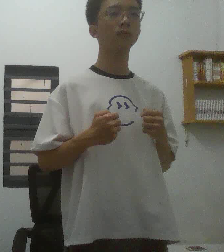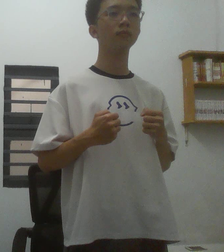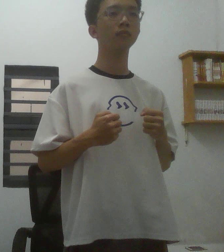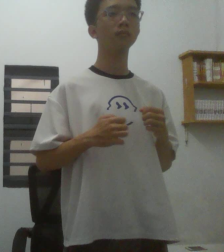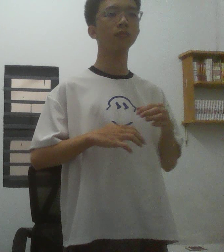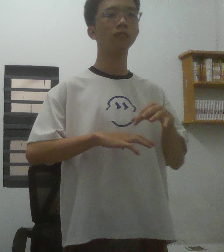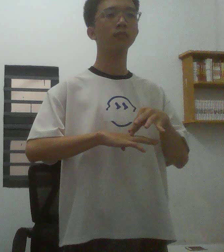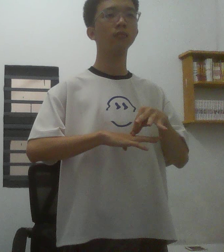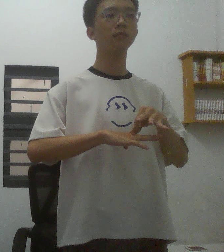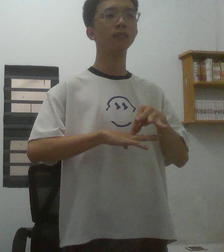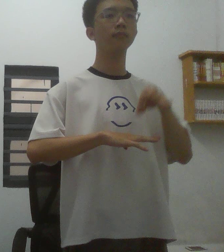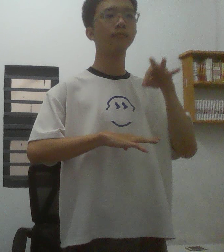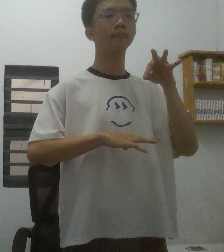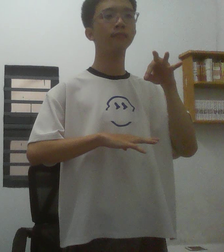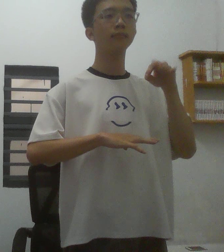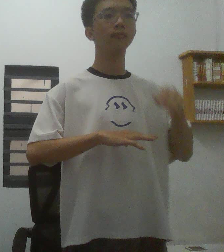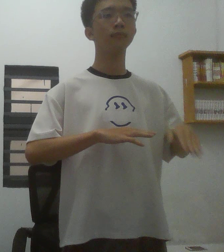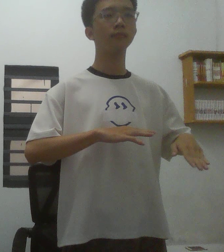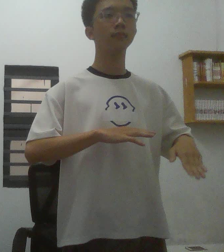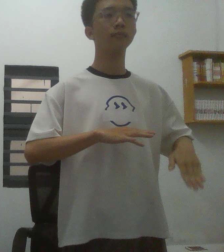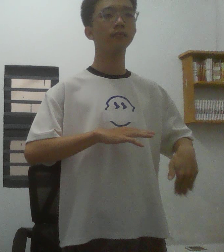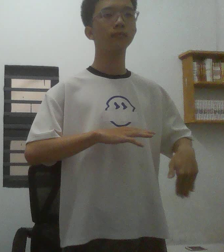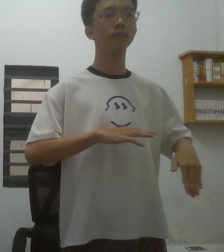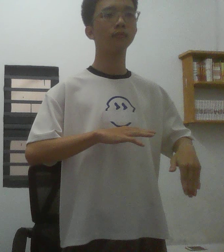tuan sau